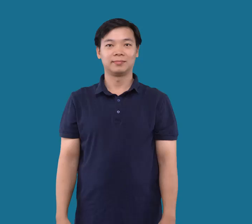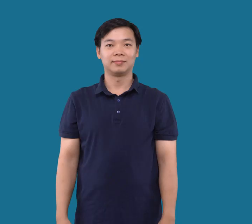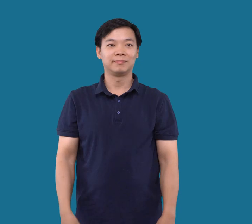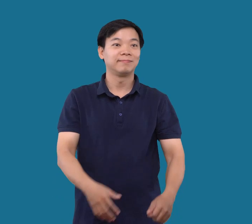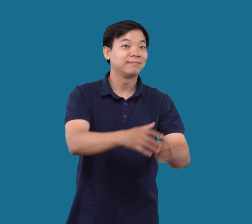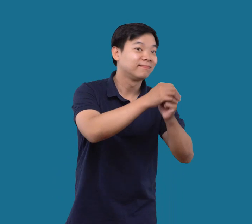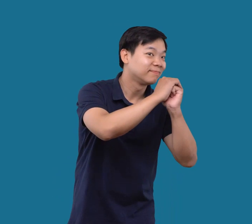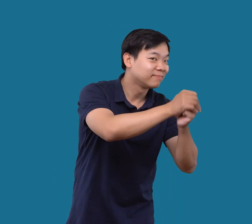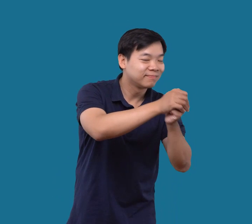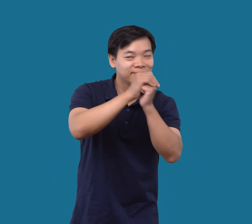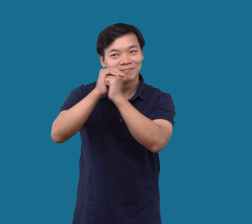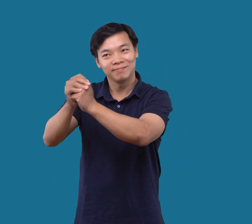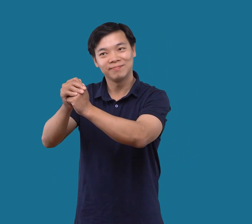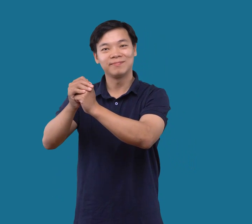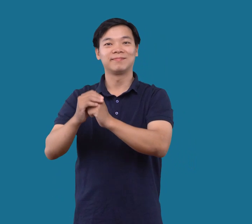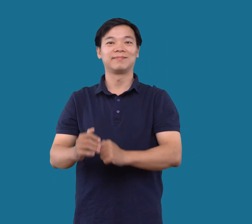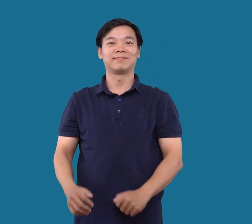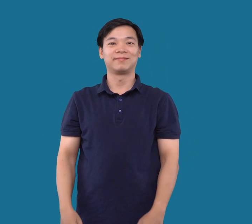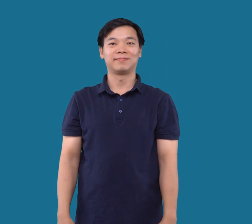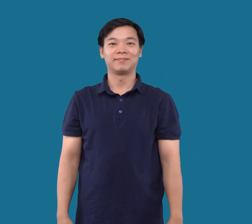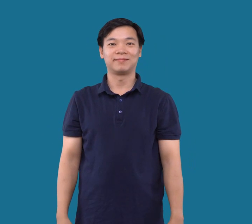chào mừng